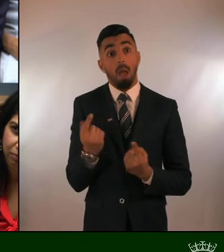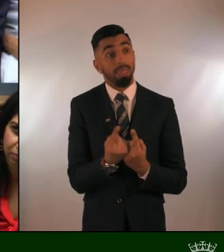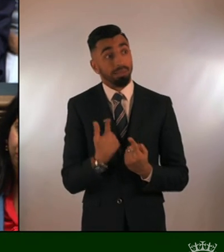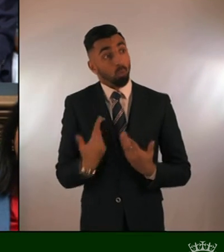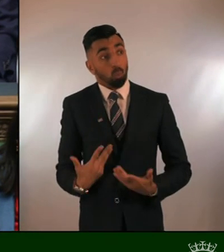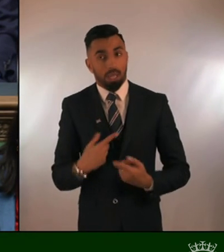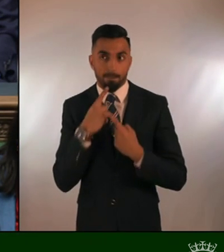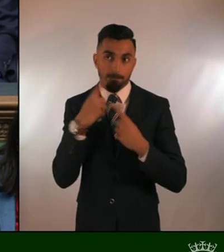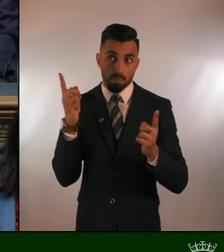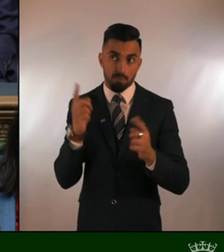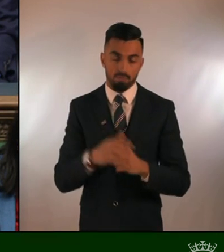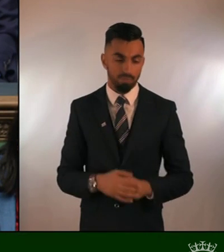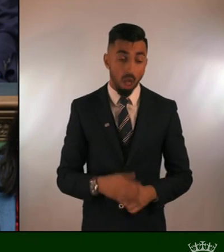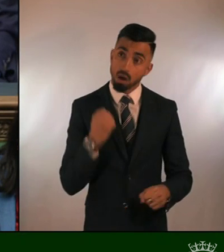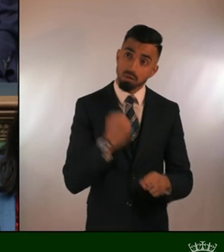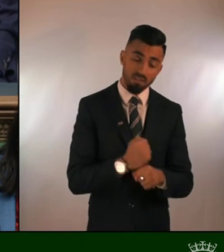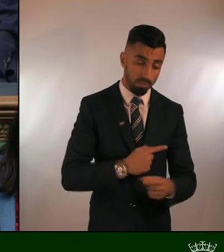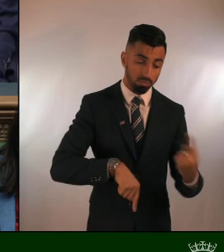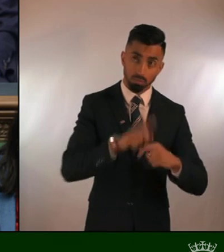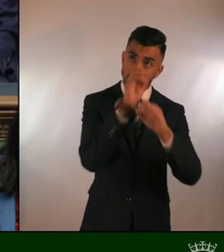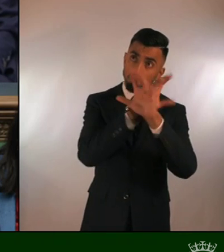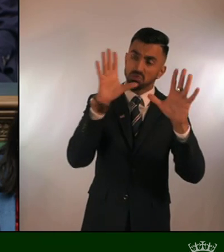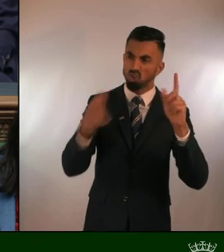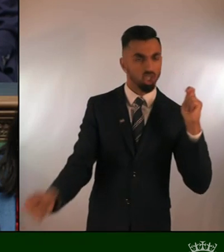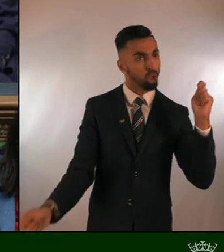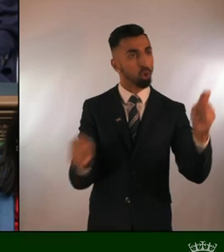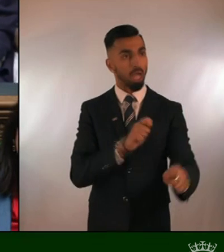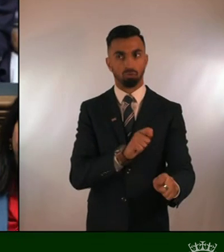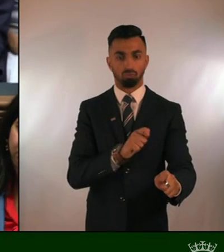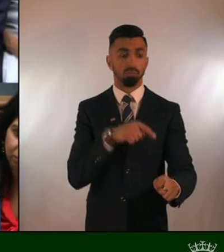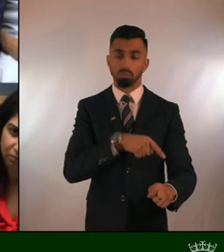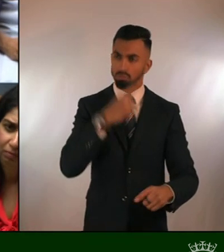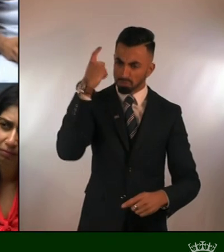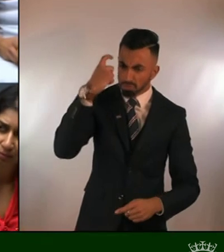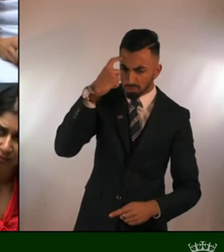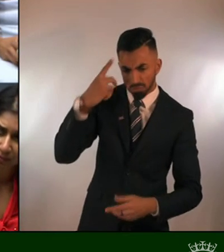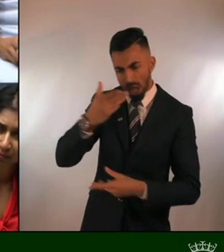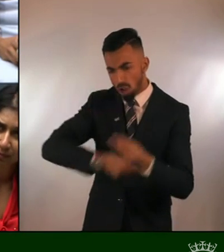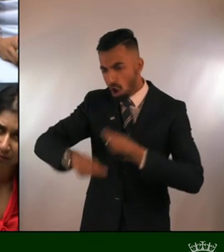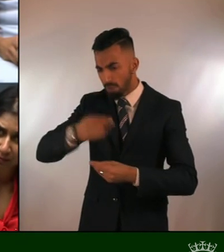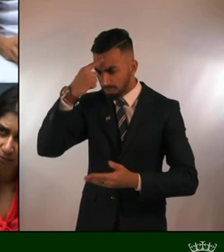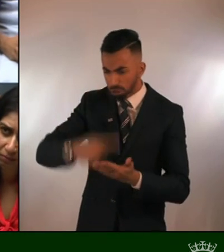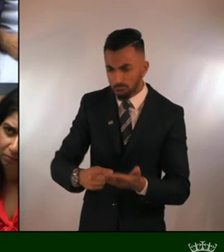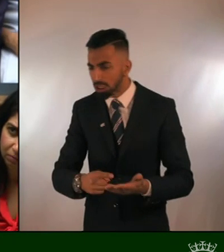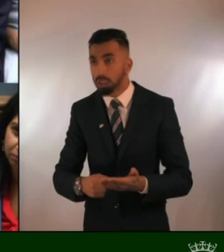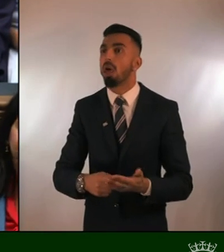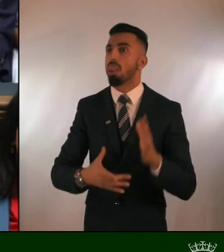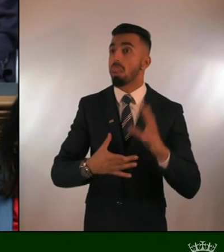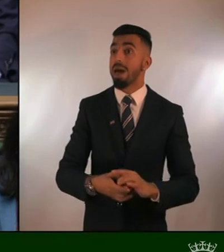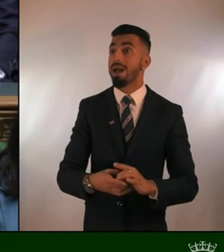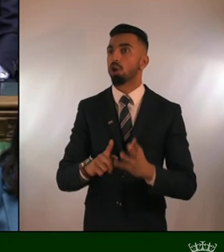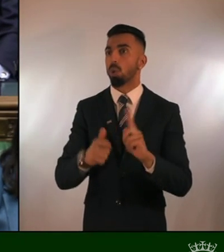To make sure that economic decision making reflects the economic geography of the country, we are reviewing the Treasury’s Green Book.